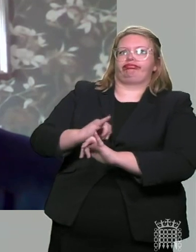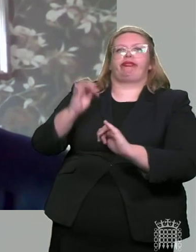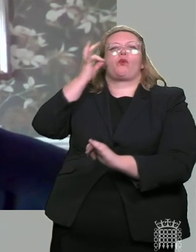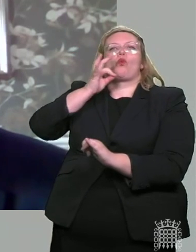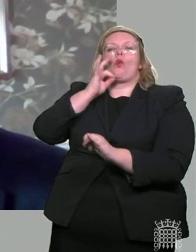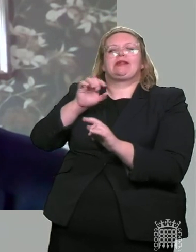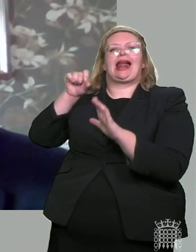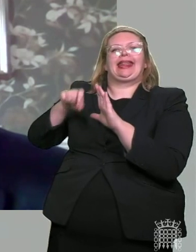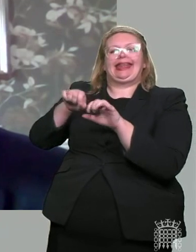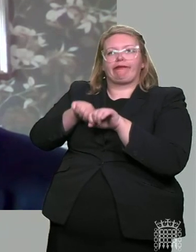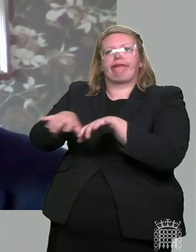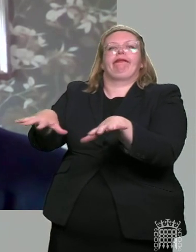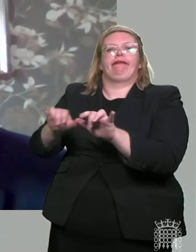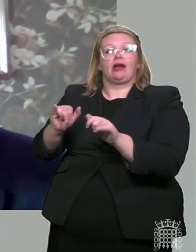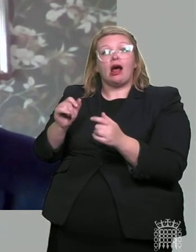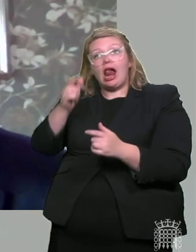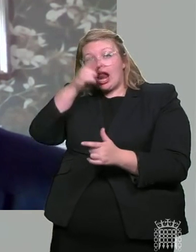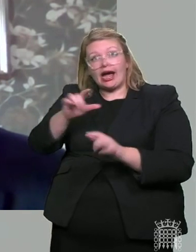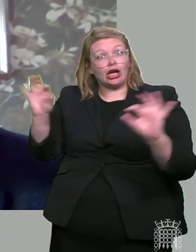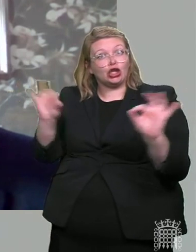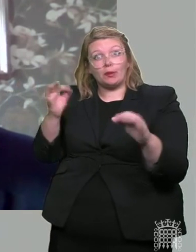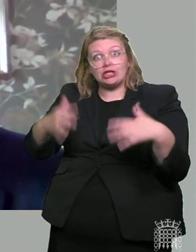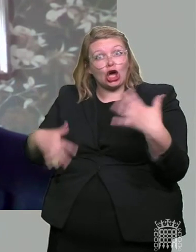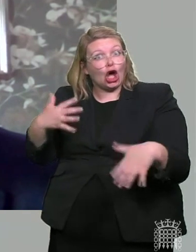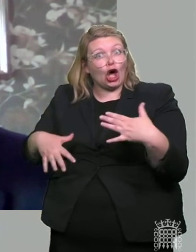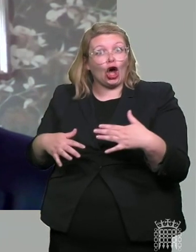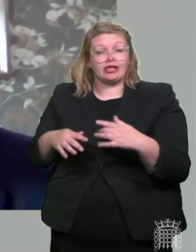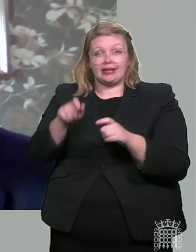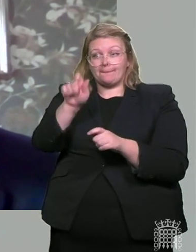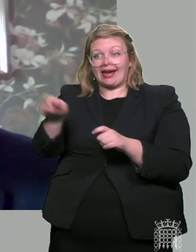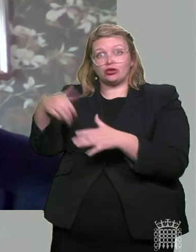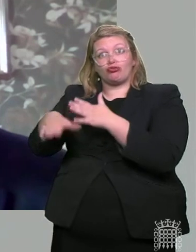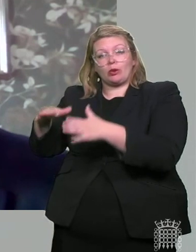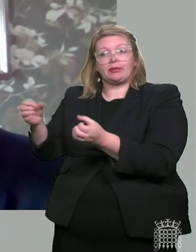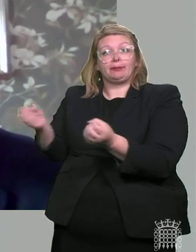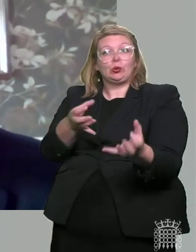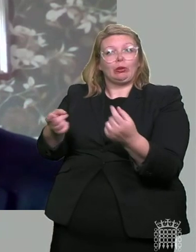Fortunately, no one was hurt and all patients have been moved safely to other wards.